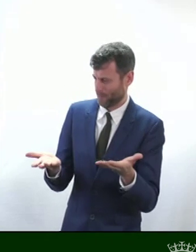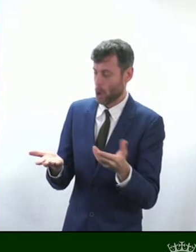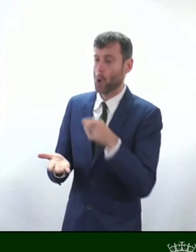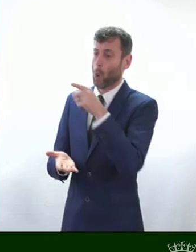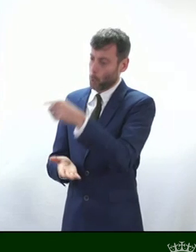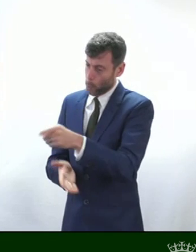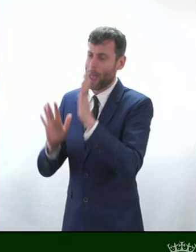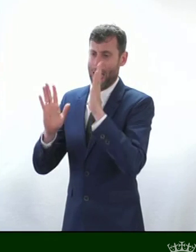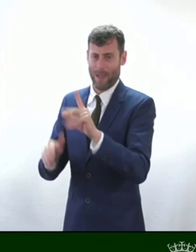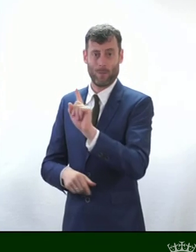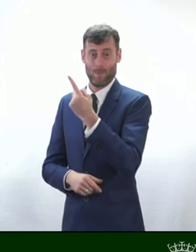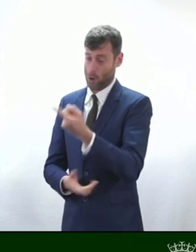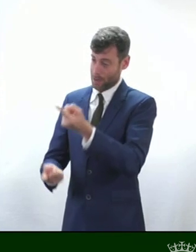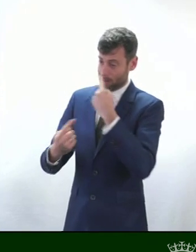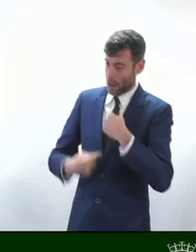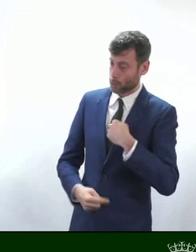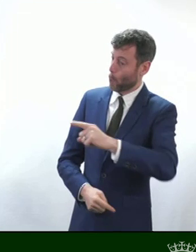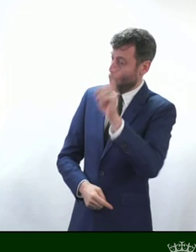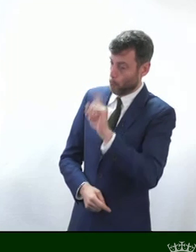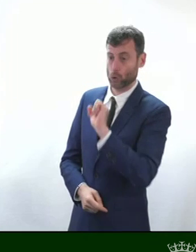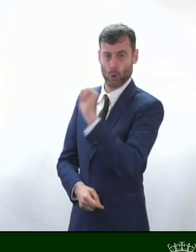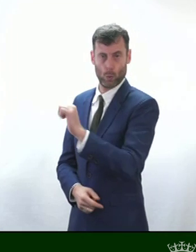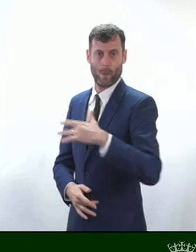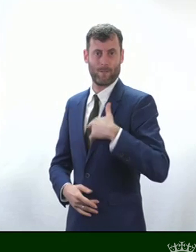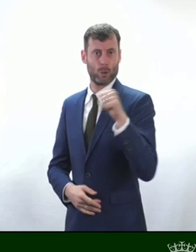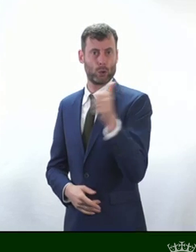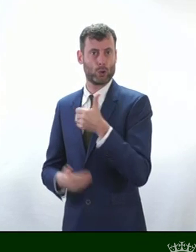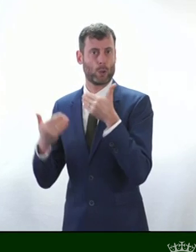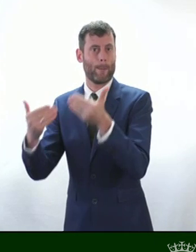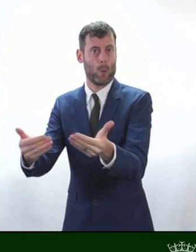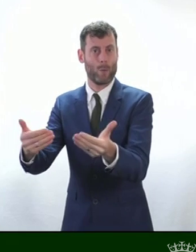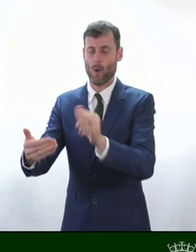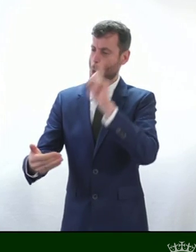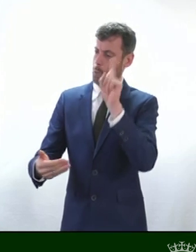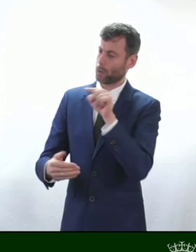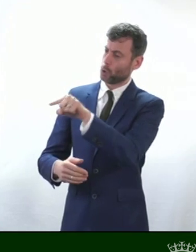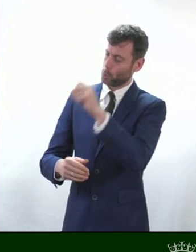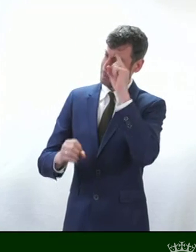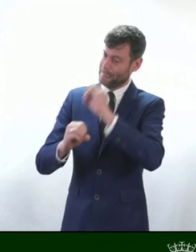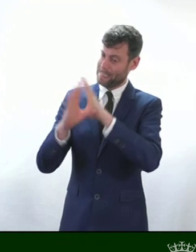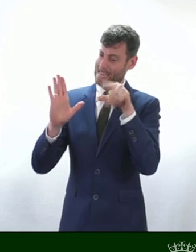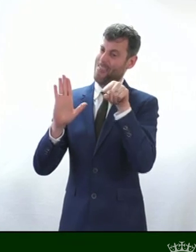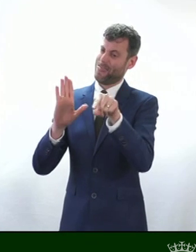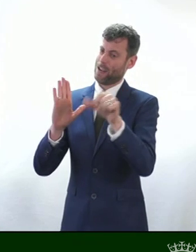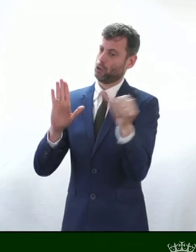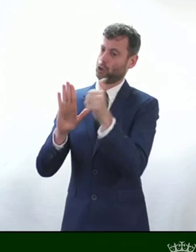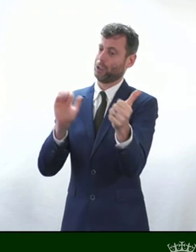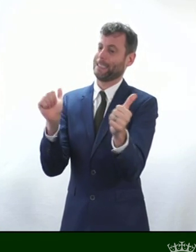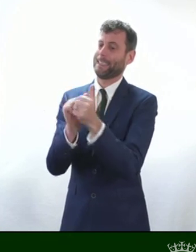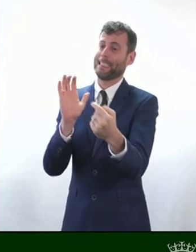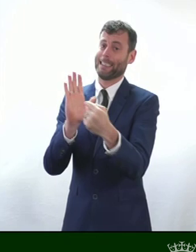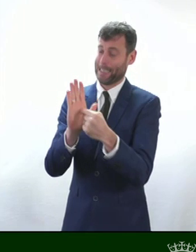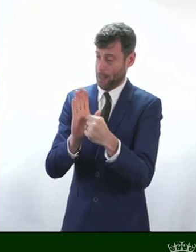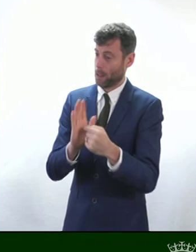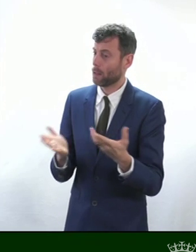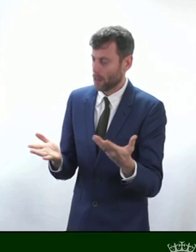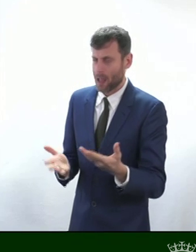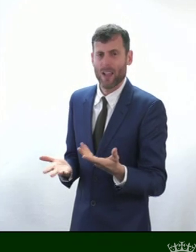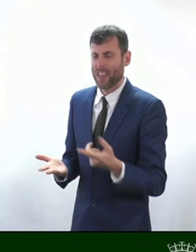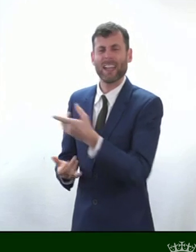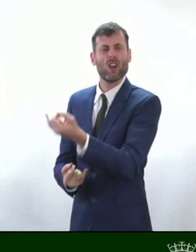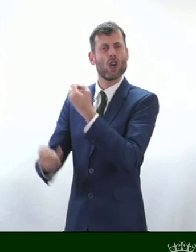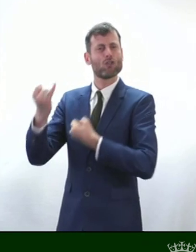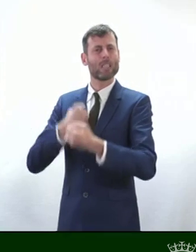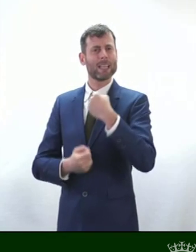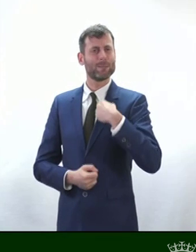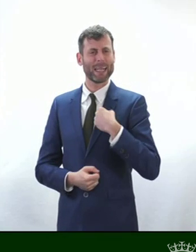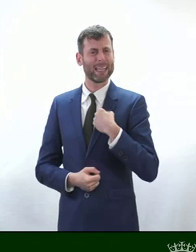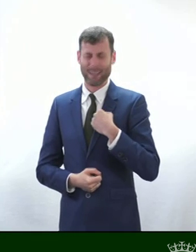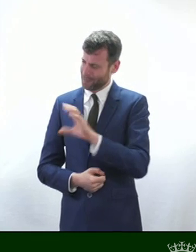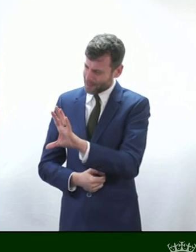Until he is able to come up with a position of his own, wrap a towel round his head and decide what he actually thinks, I find it very difficult to take his criticisms seriously.